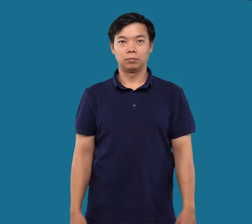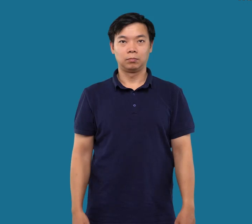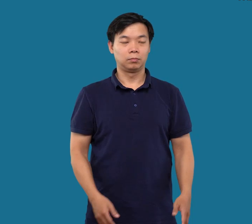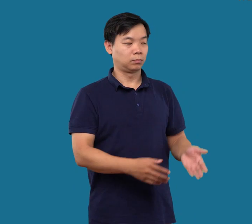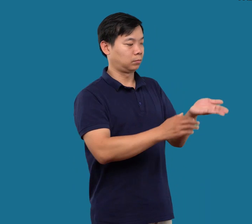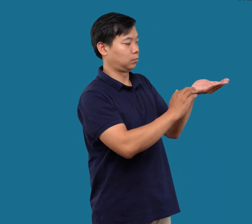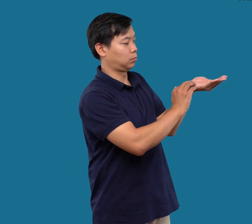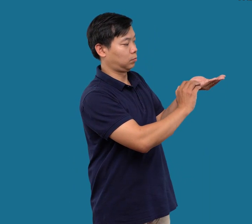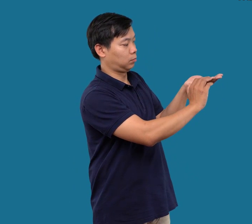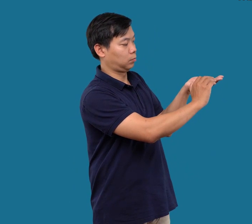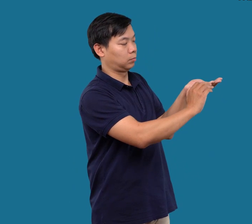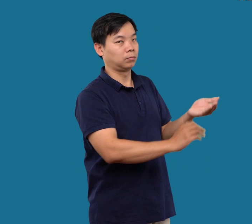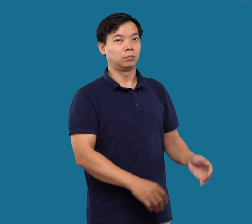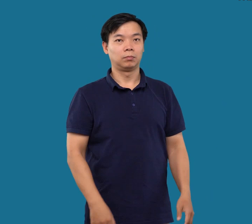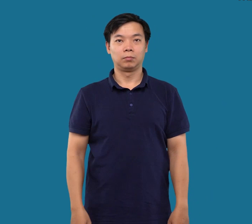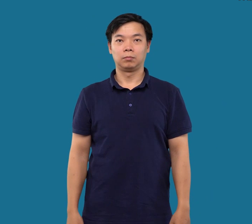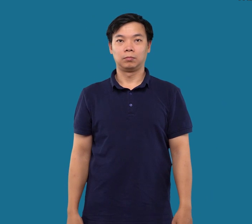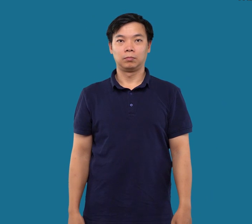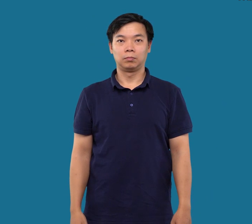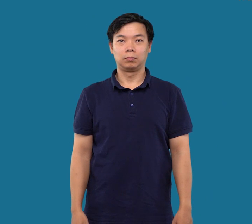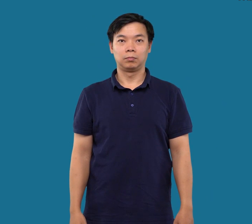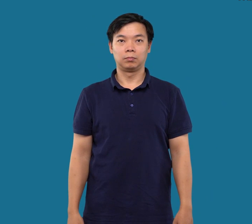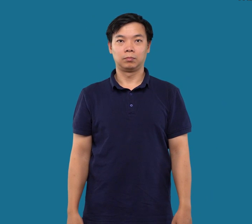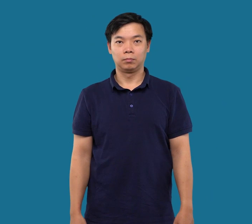hãng tàu thuyền